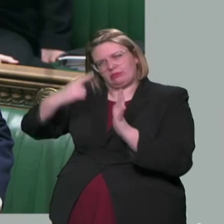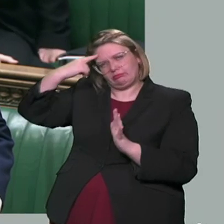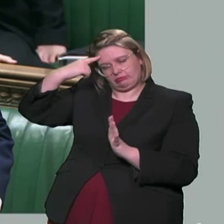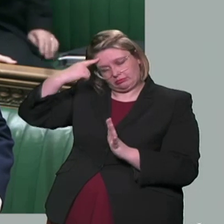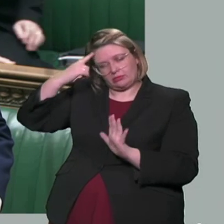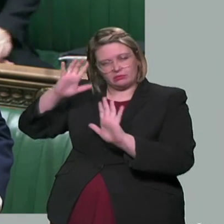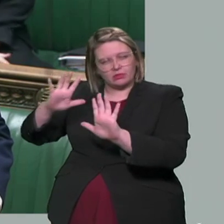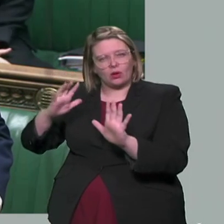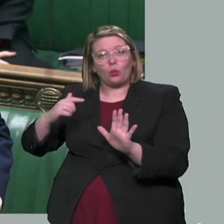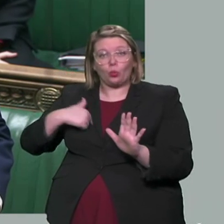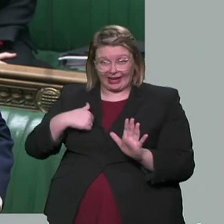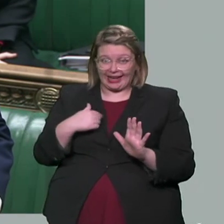Why aren’t you using them?